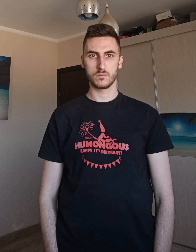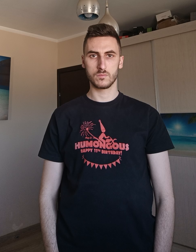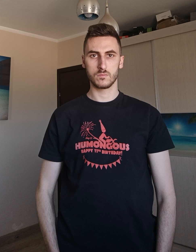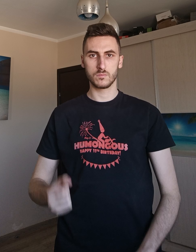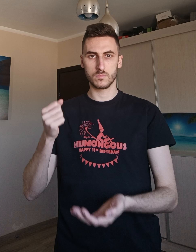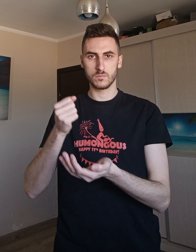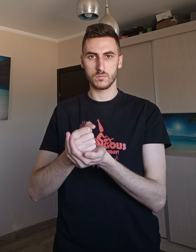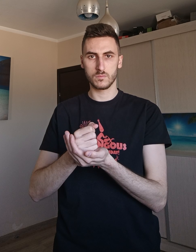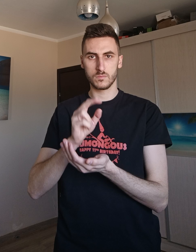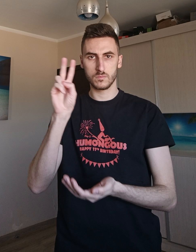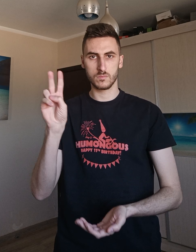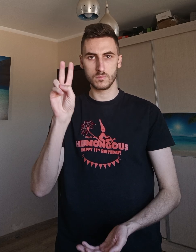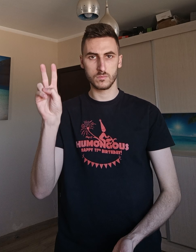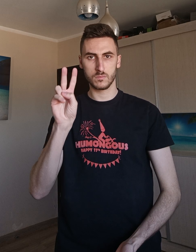תעודת זהות